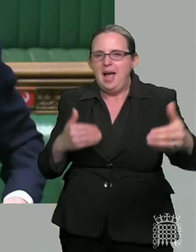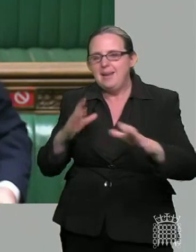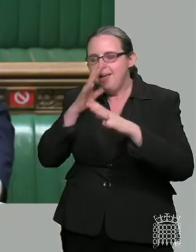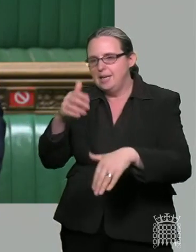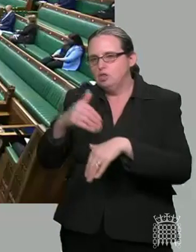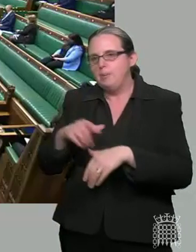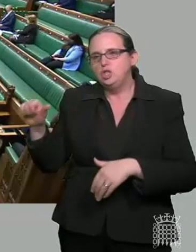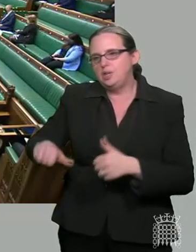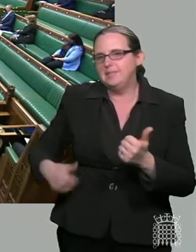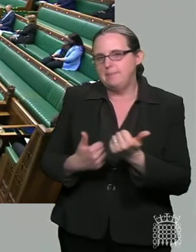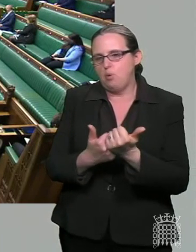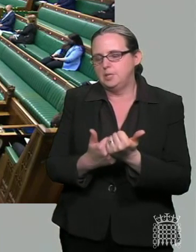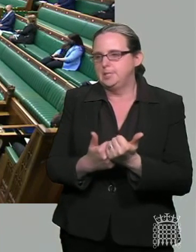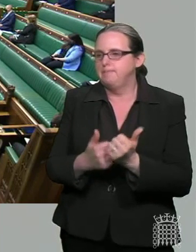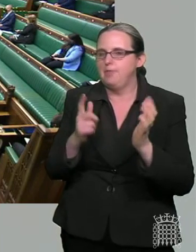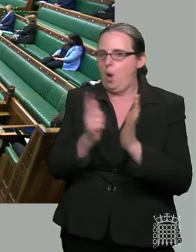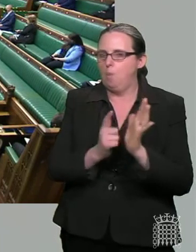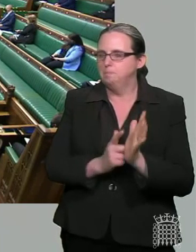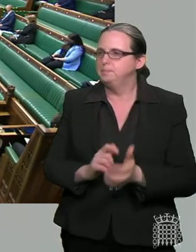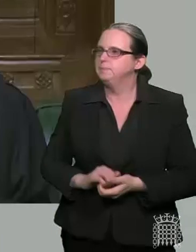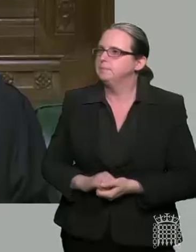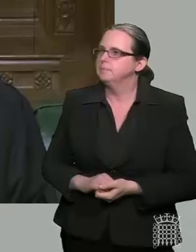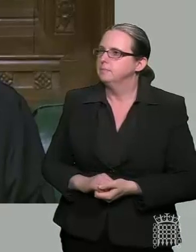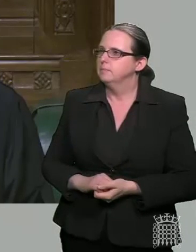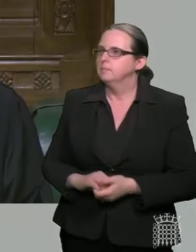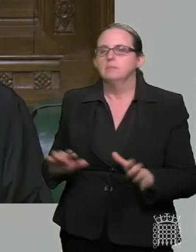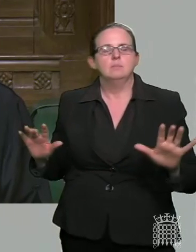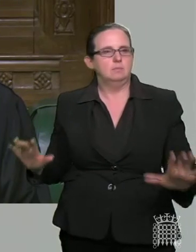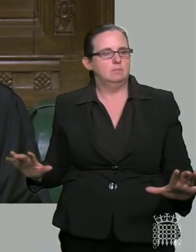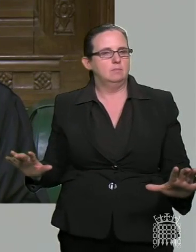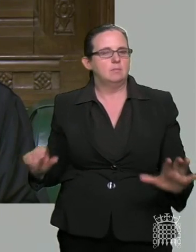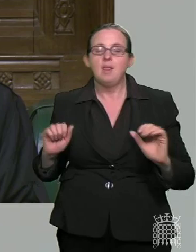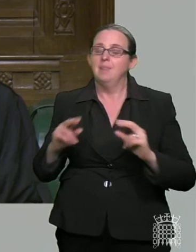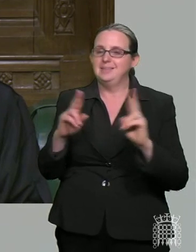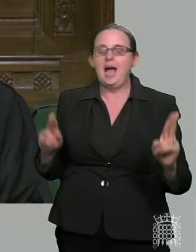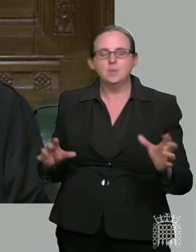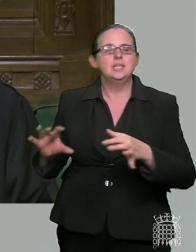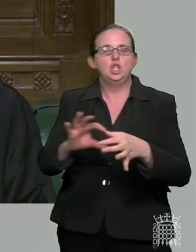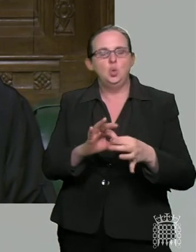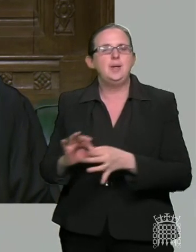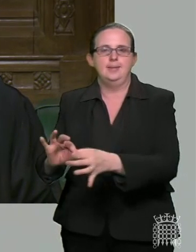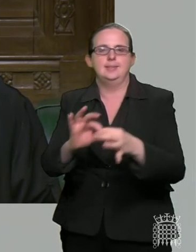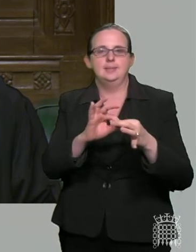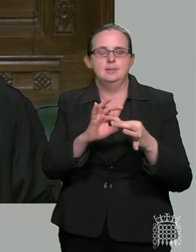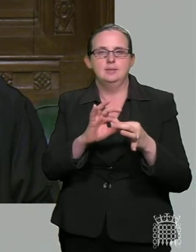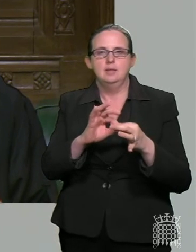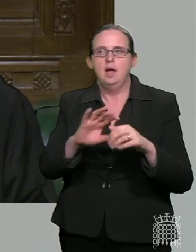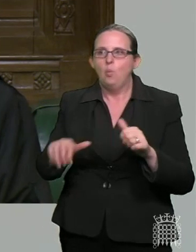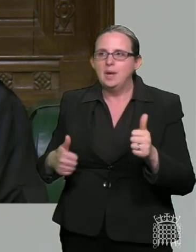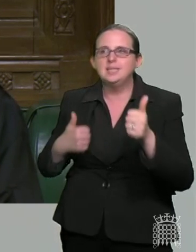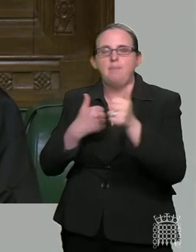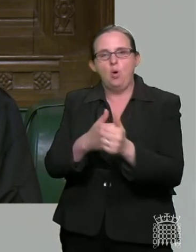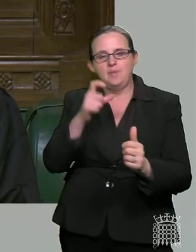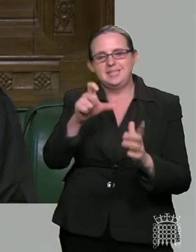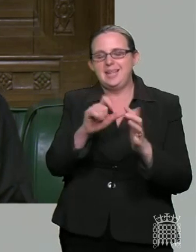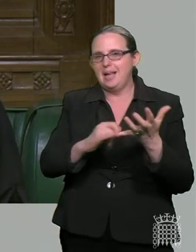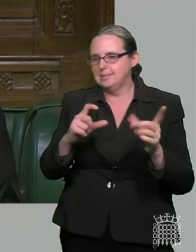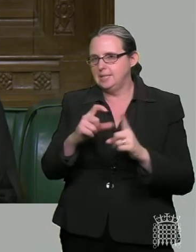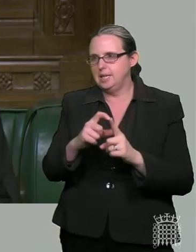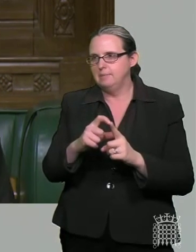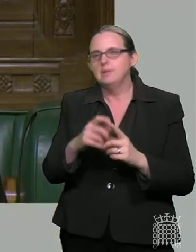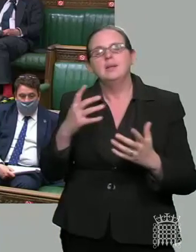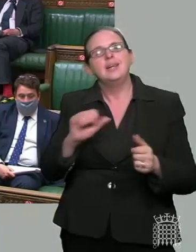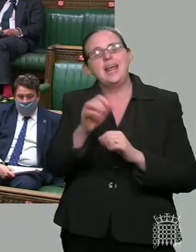I think in fairness this House is very united and will remain united, and of course we do support the CST.